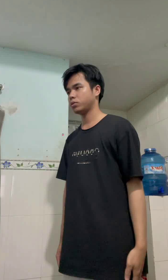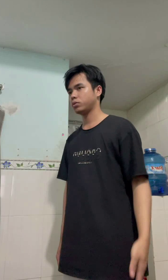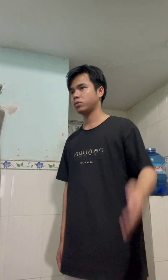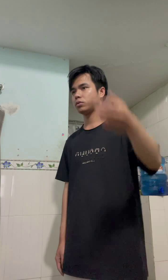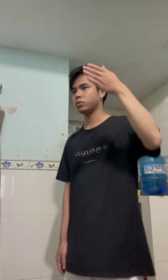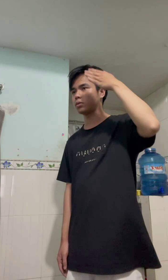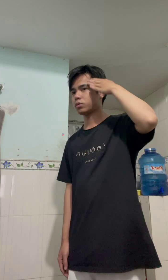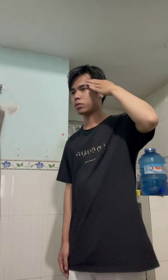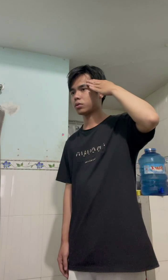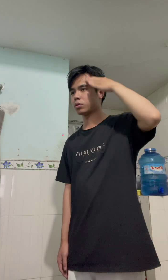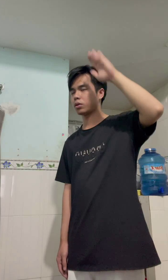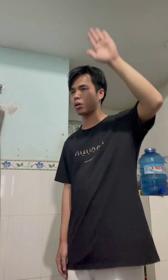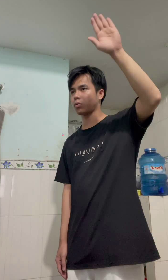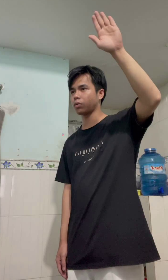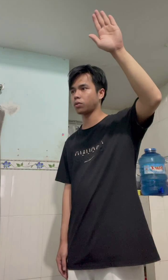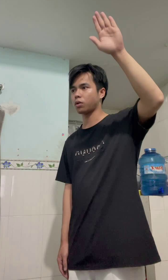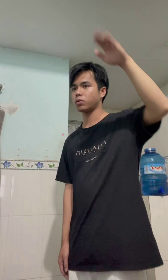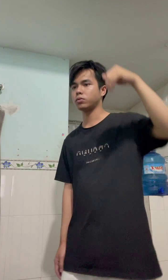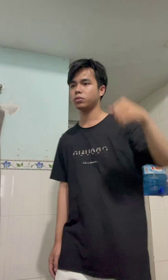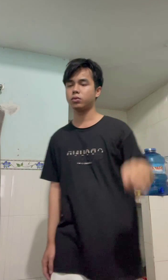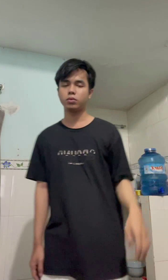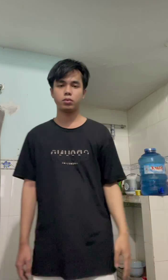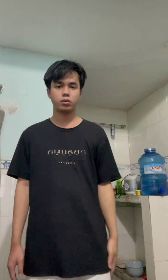khong biet